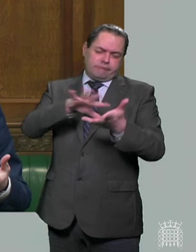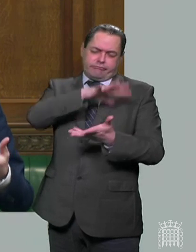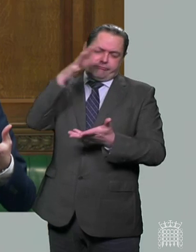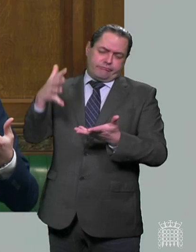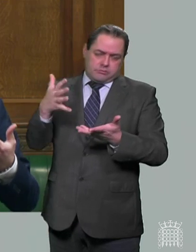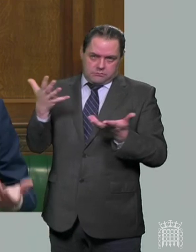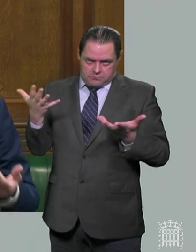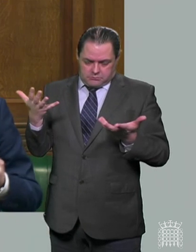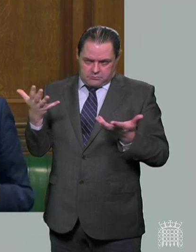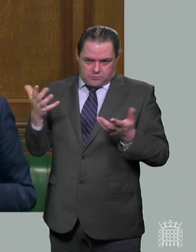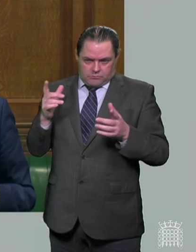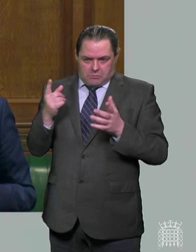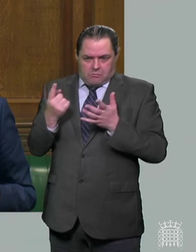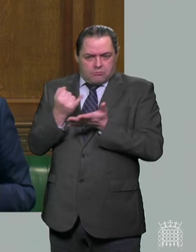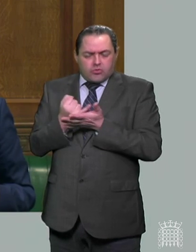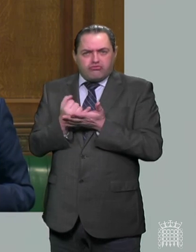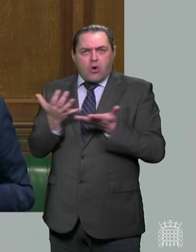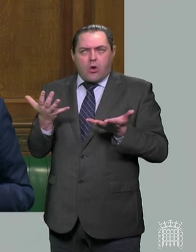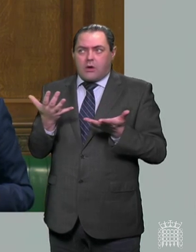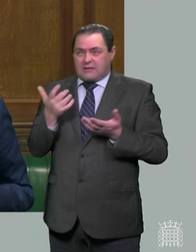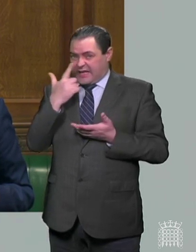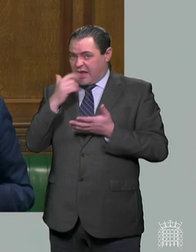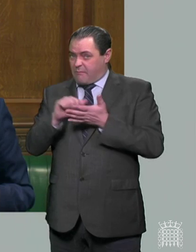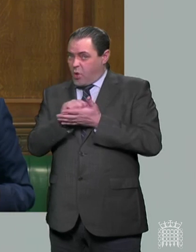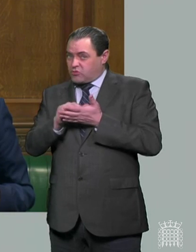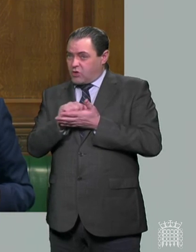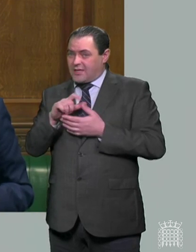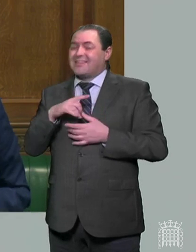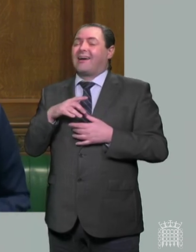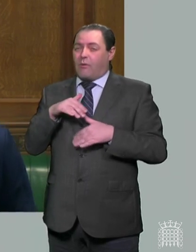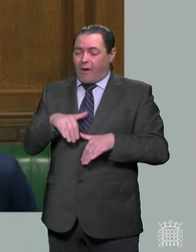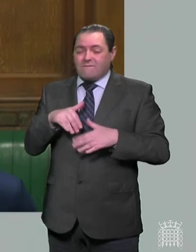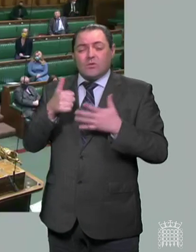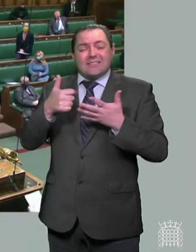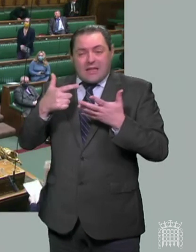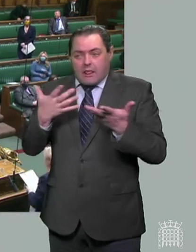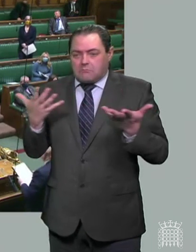Can the Prime Minister tell us what has gone wrong, and will he apologise to my constituents for putting them in this position?